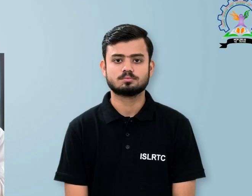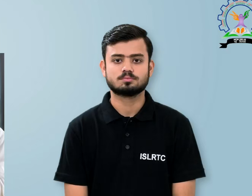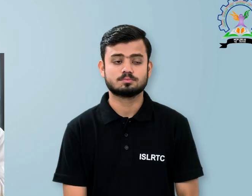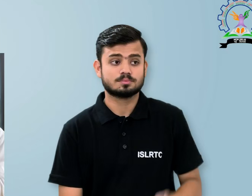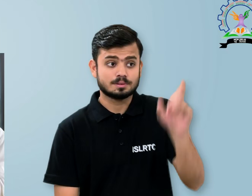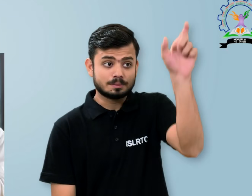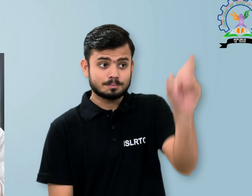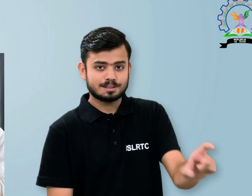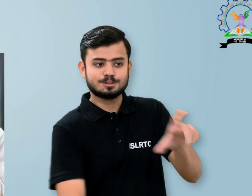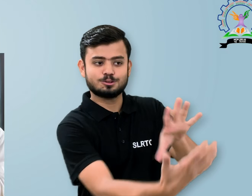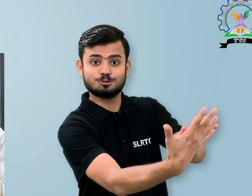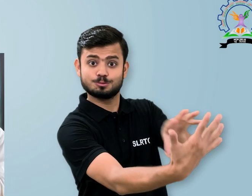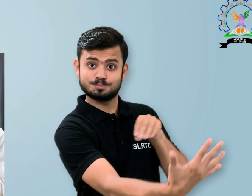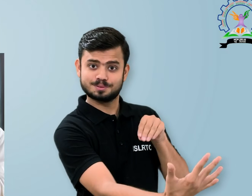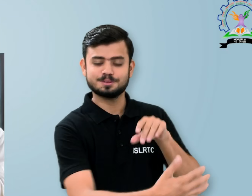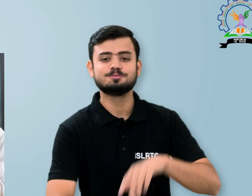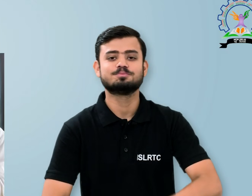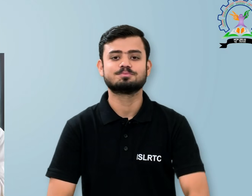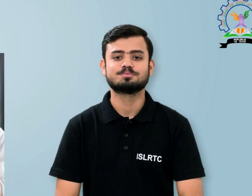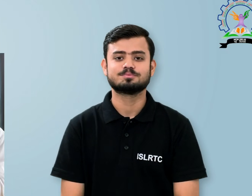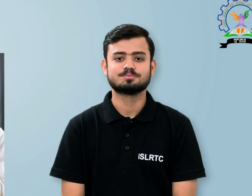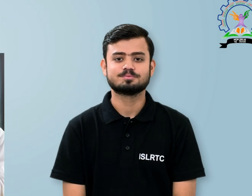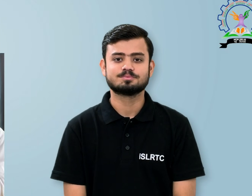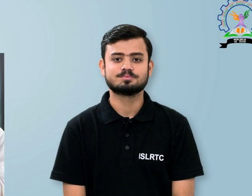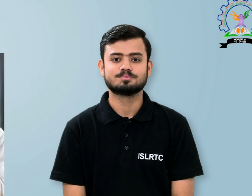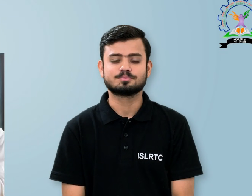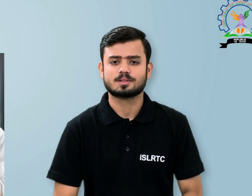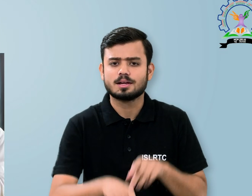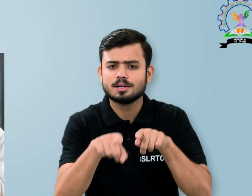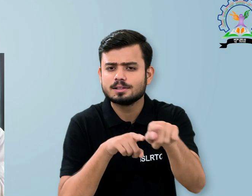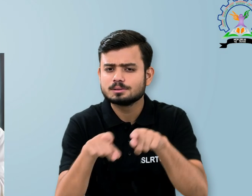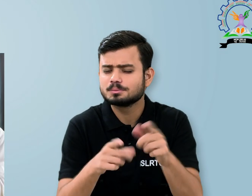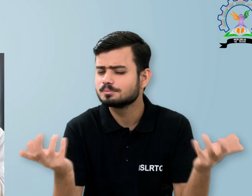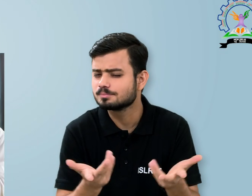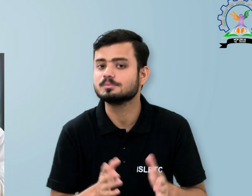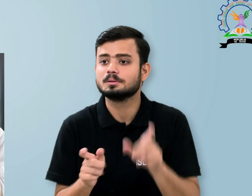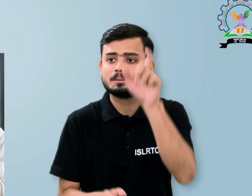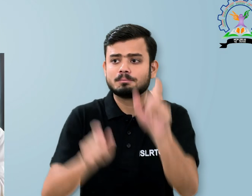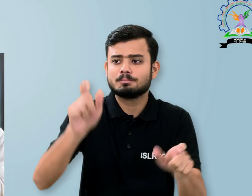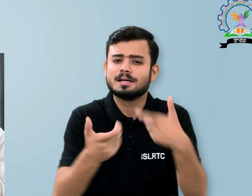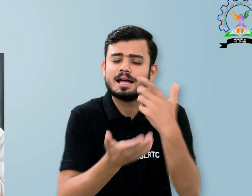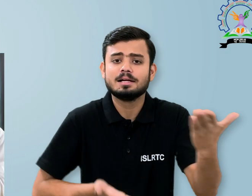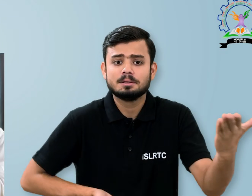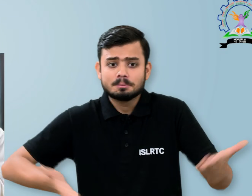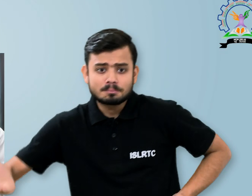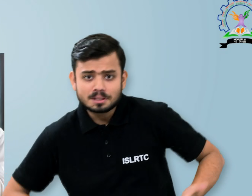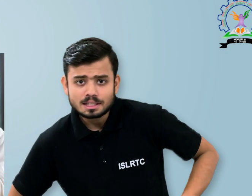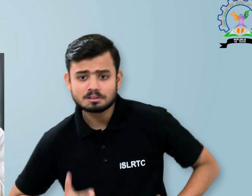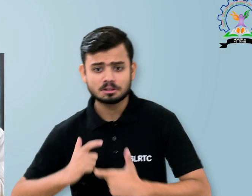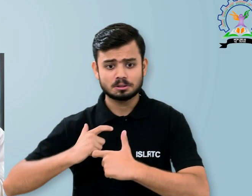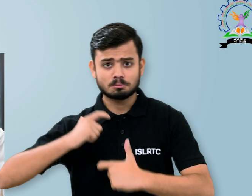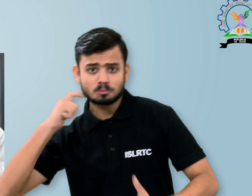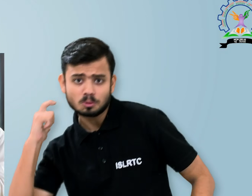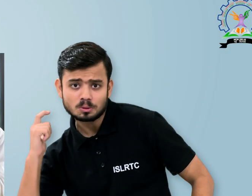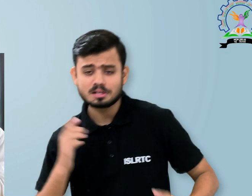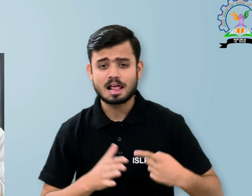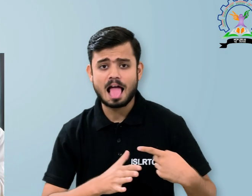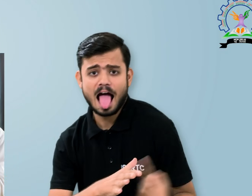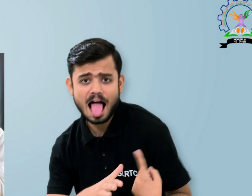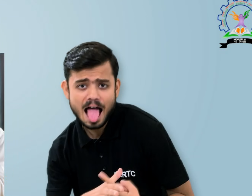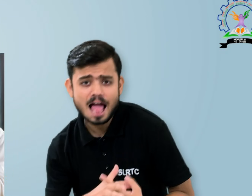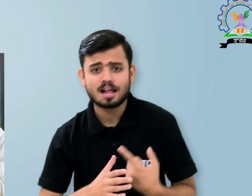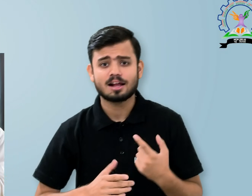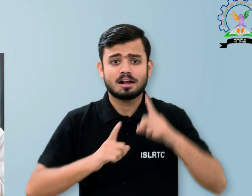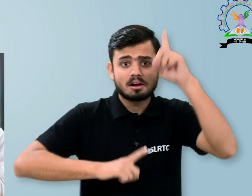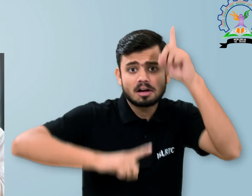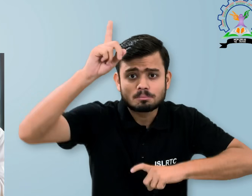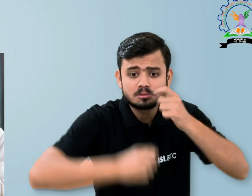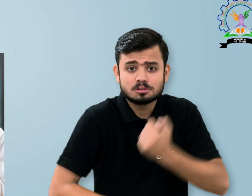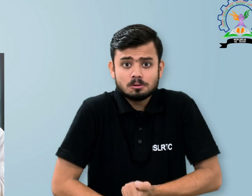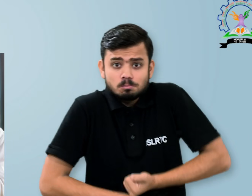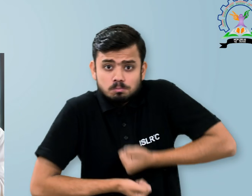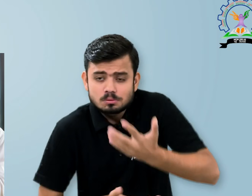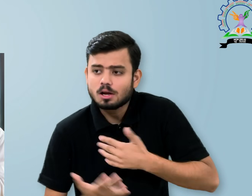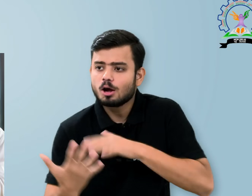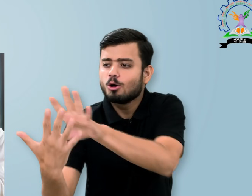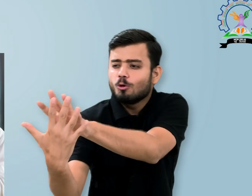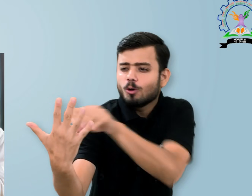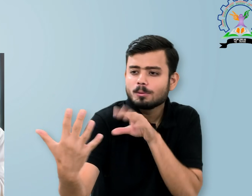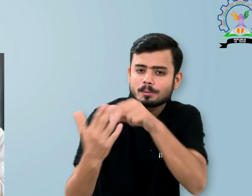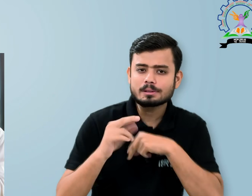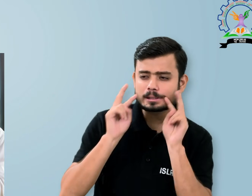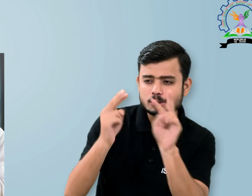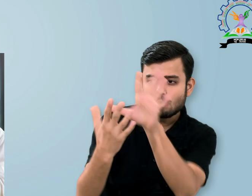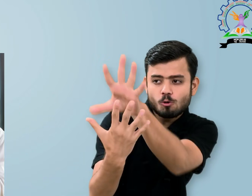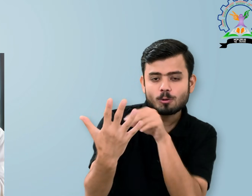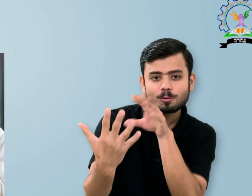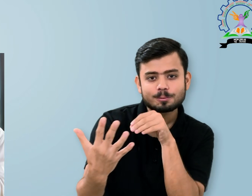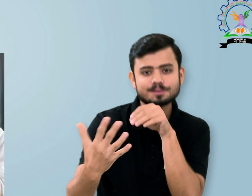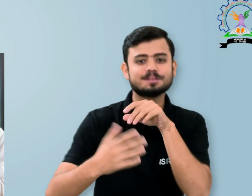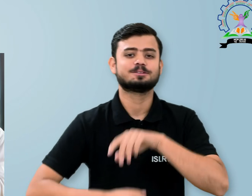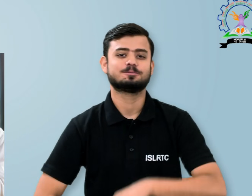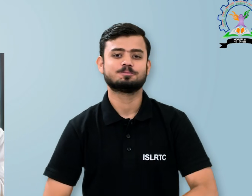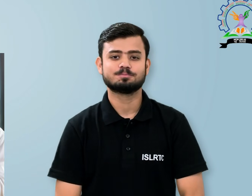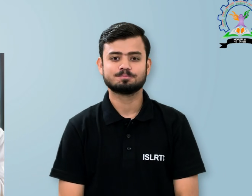Imitate It is to behave in a similar way to someone or something else, or to copy the speech or behavior, etc. of someone or something.